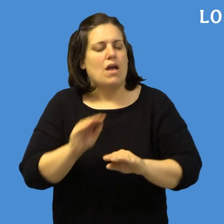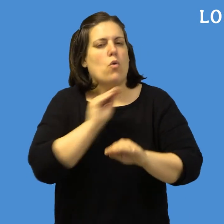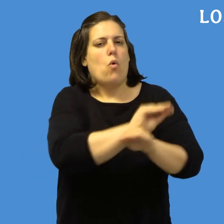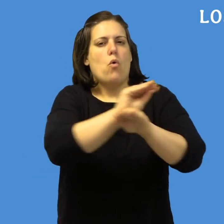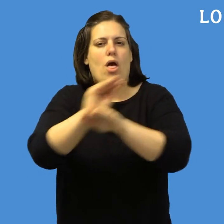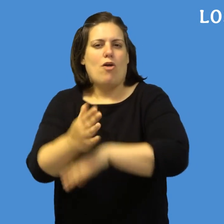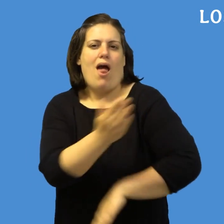cuidar